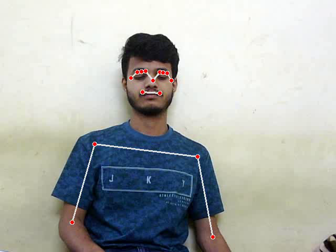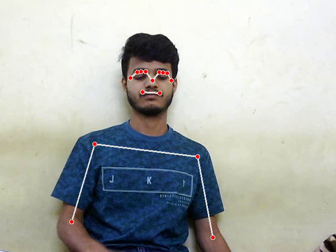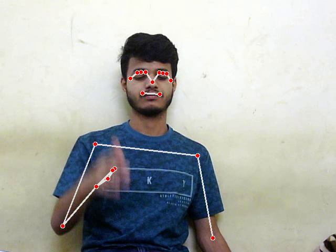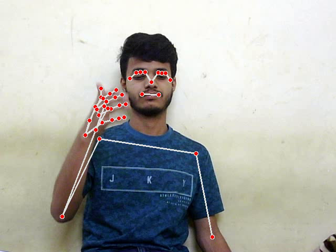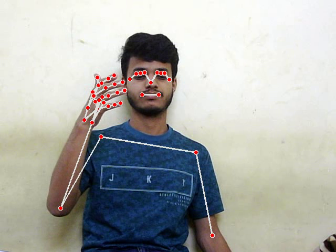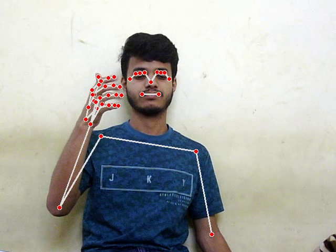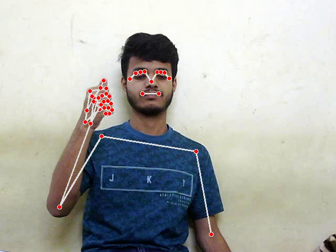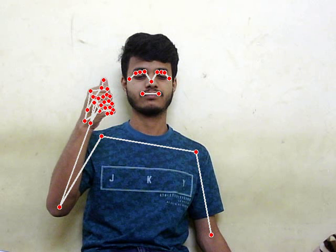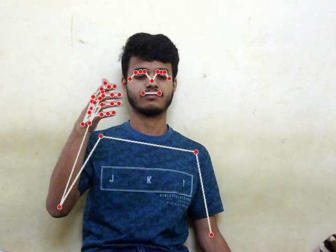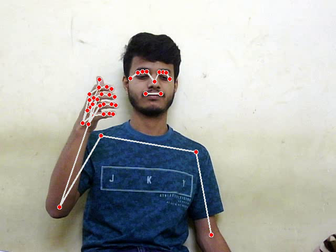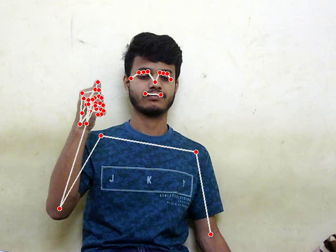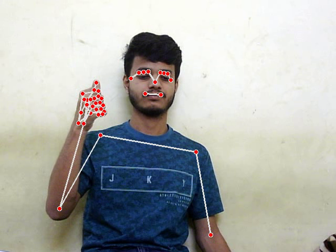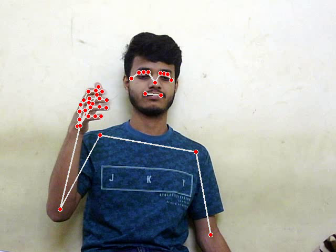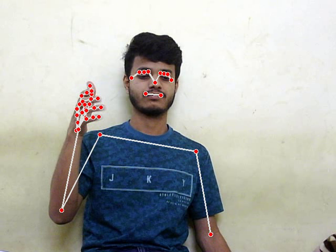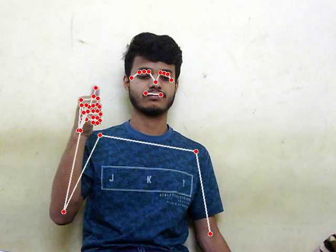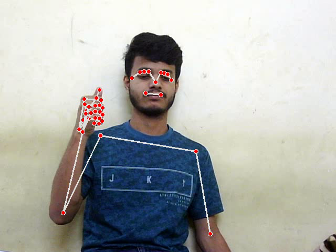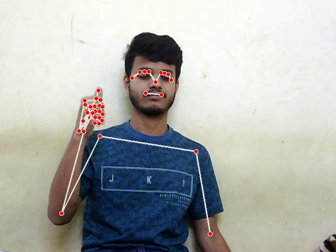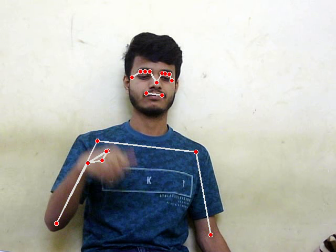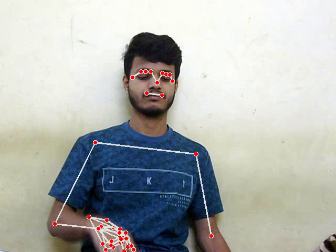milk